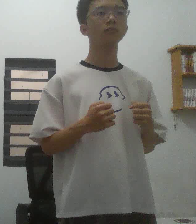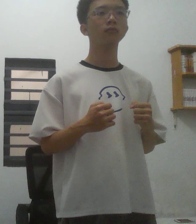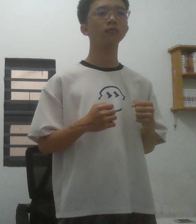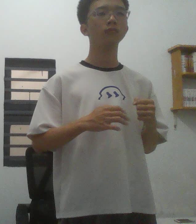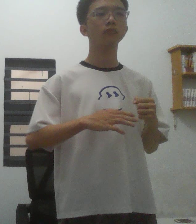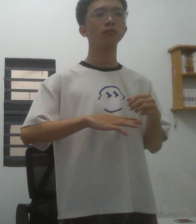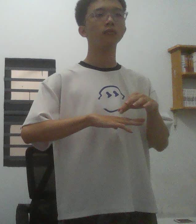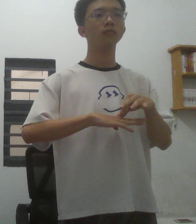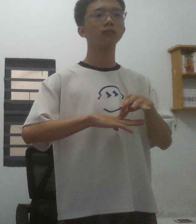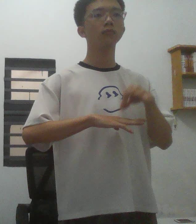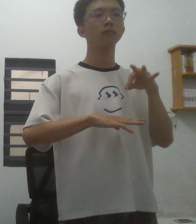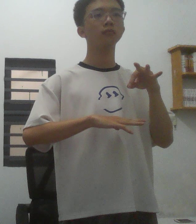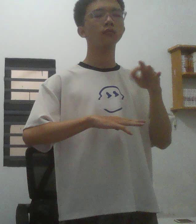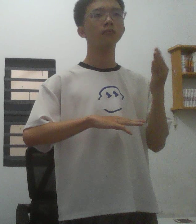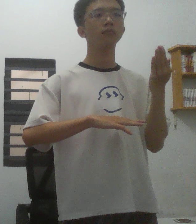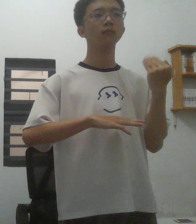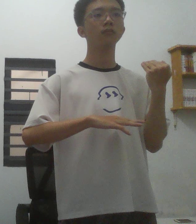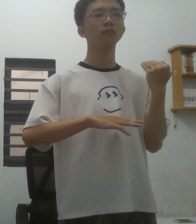tuan truoc